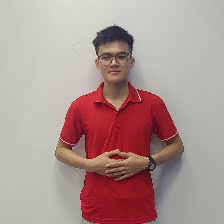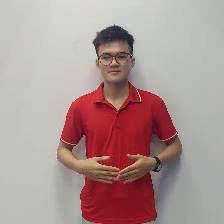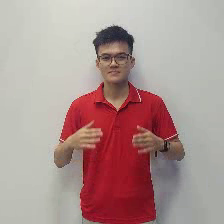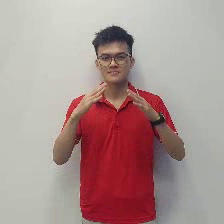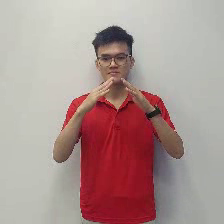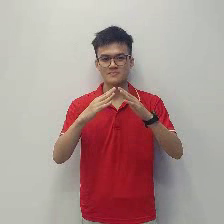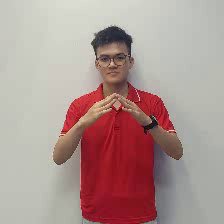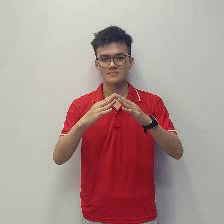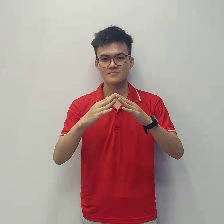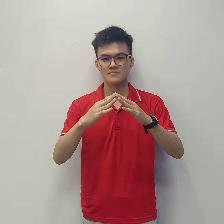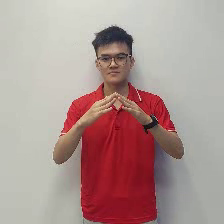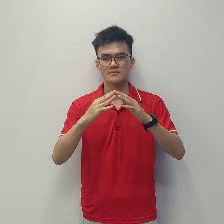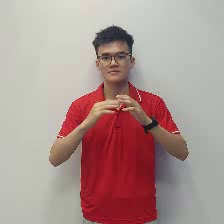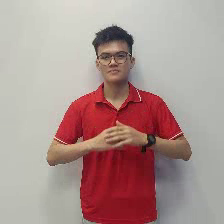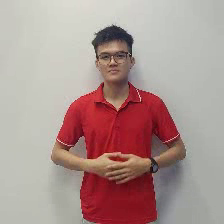Nhà